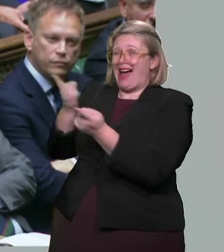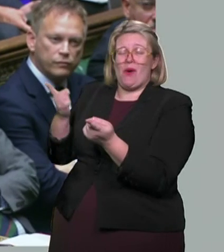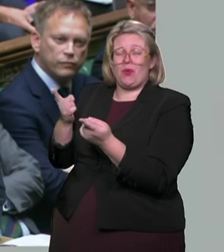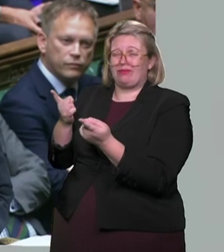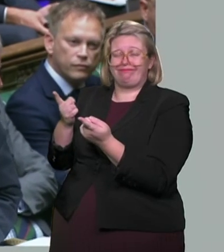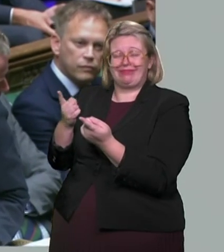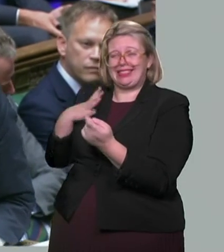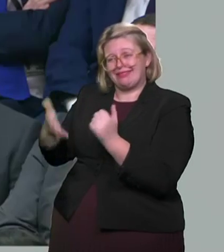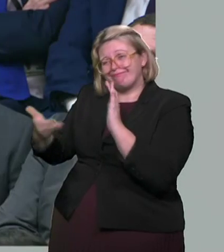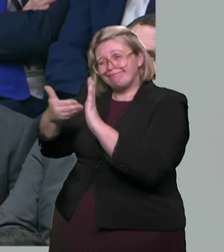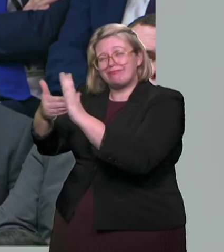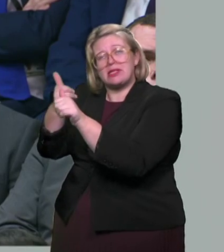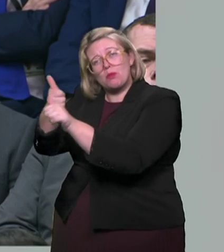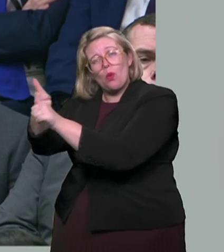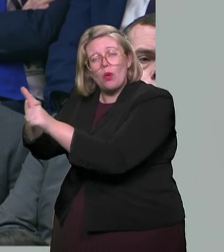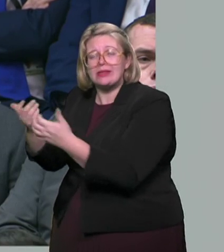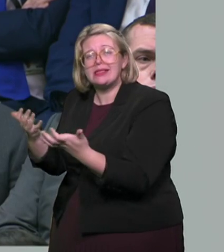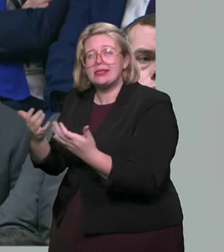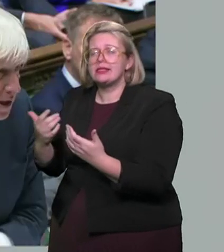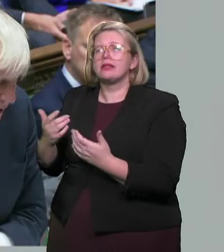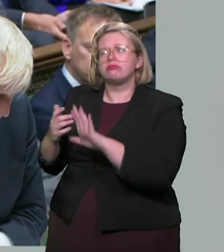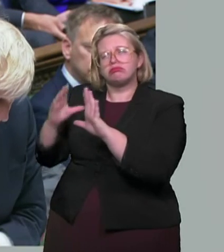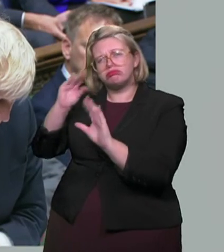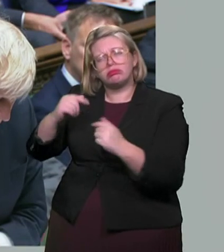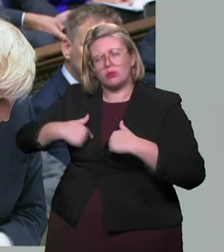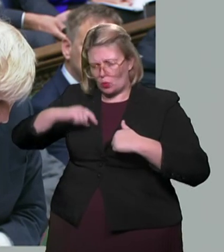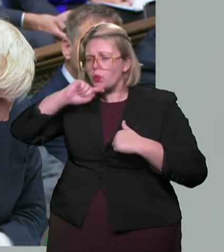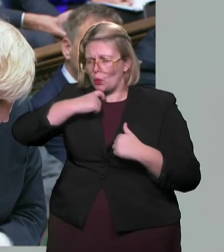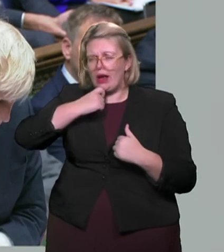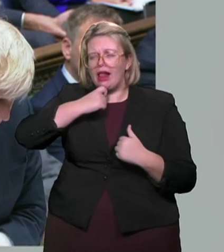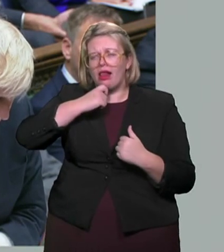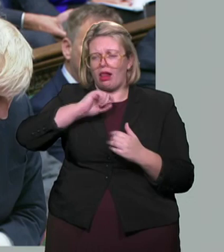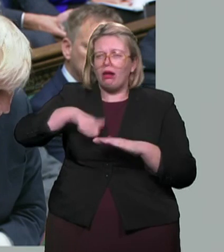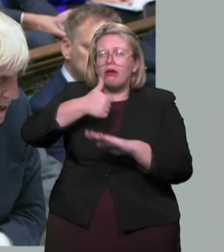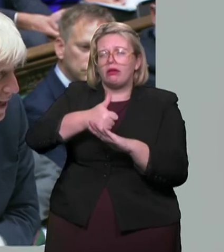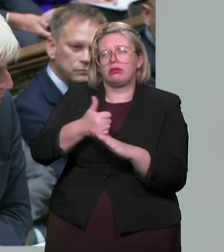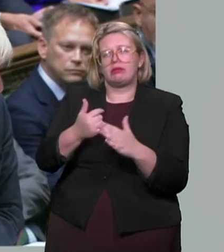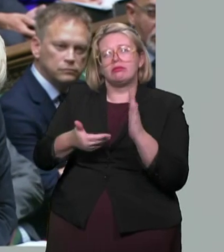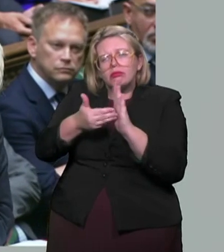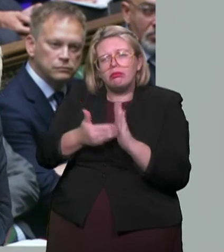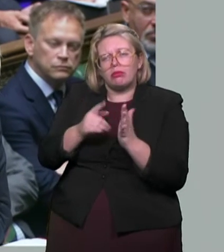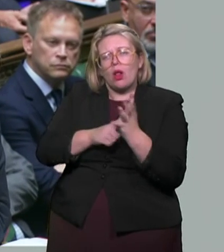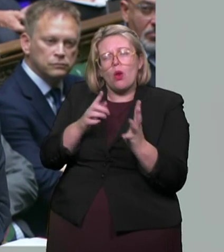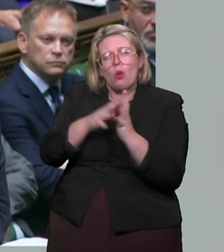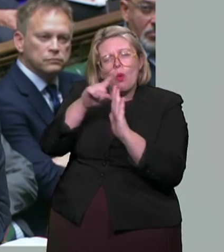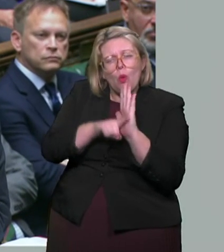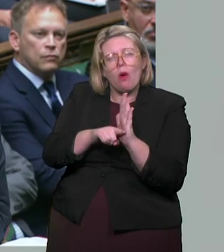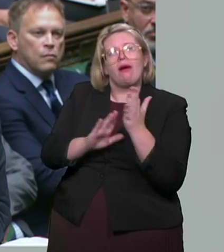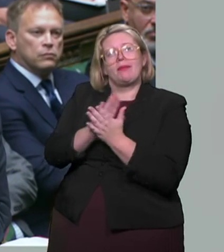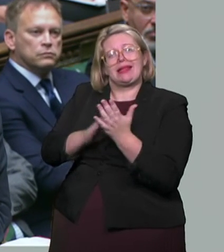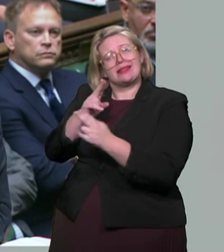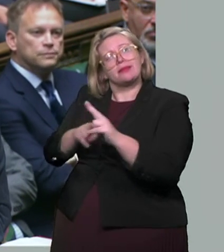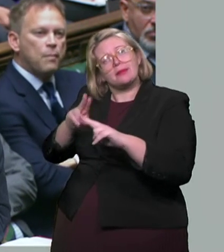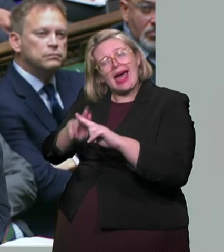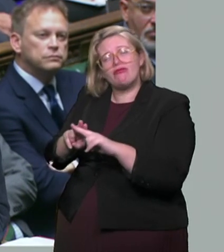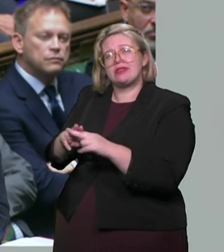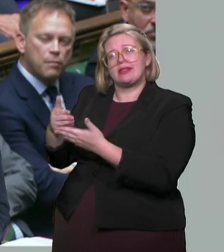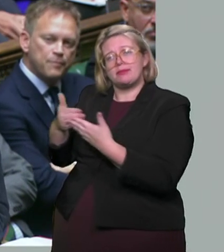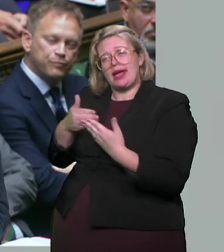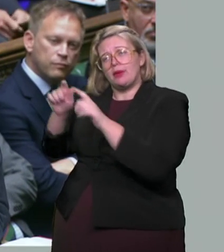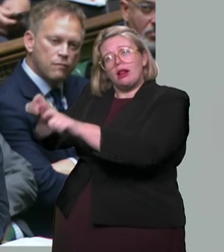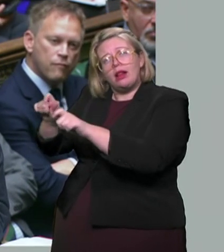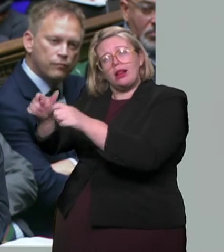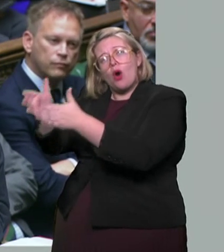That is why, I can tell my honourable Friend, we will legislate to allow parents of children in neonatal care to take extended leave.